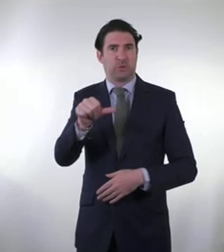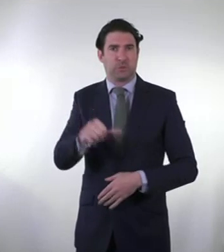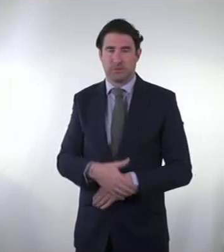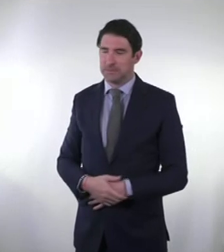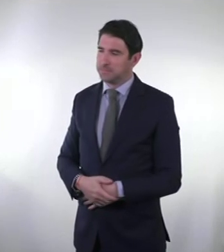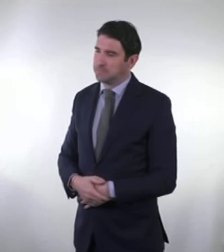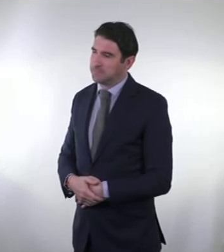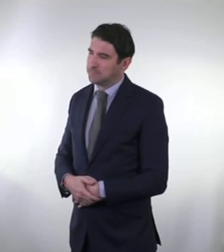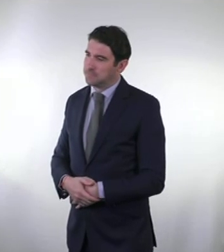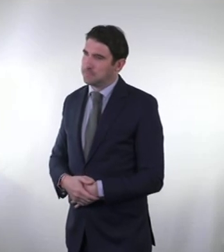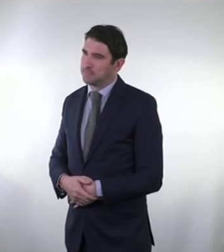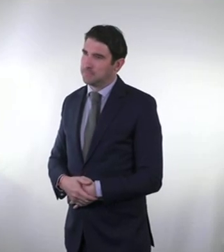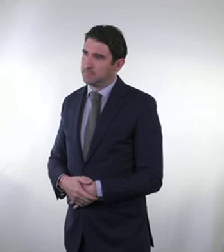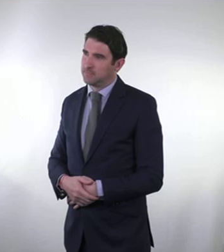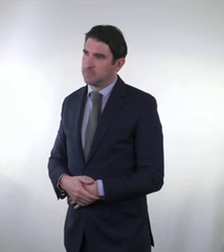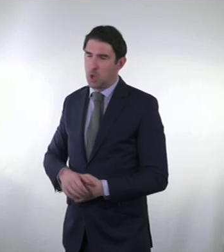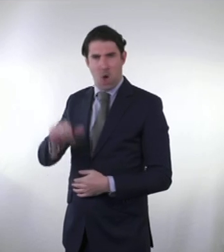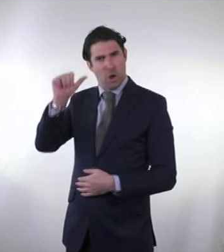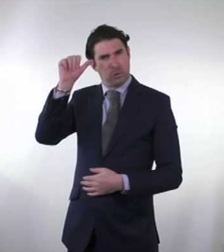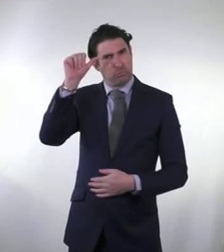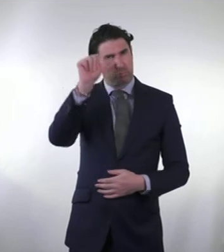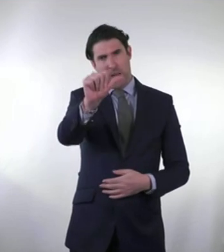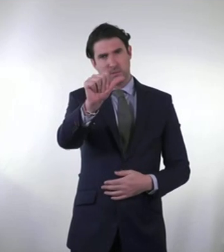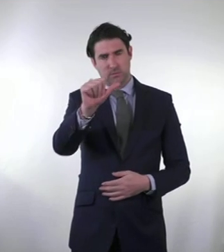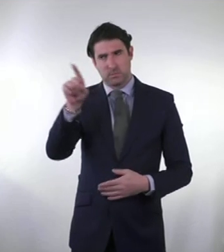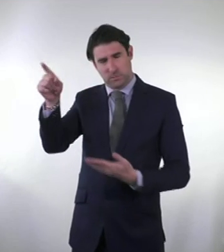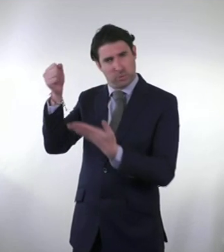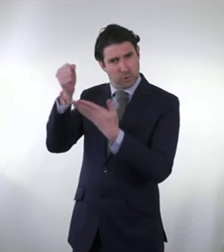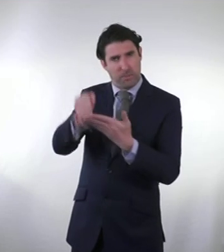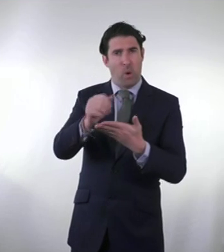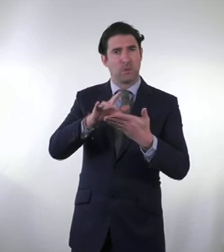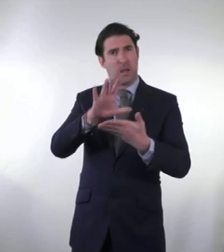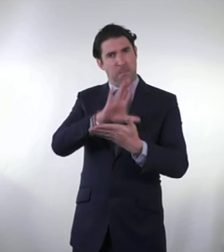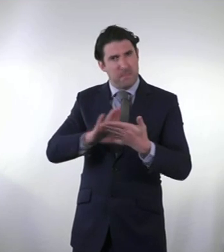My hon. Friend is completely right in his support for the midlands engine.